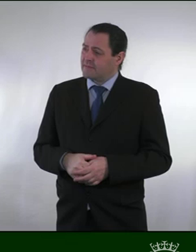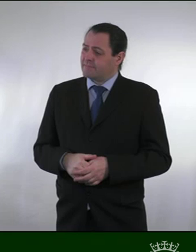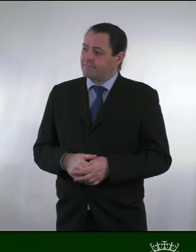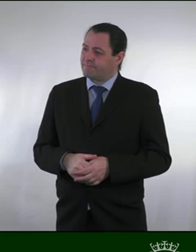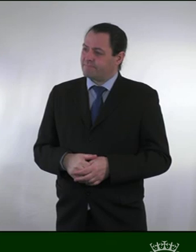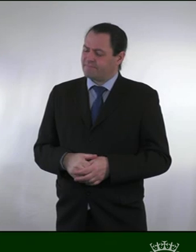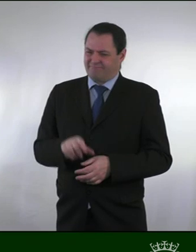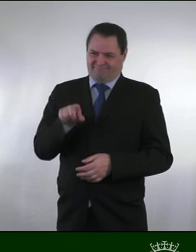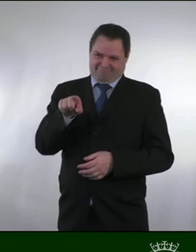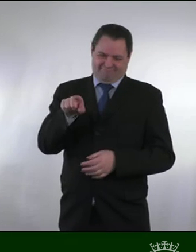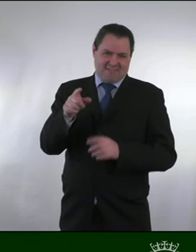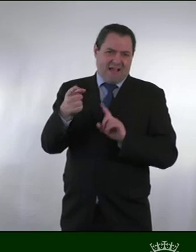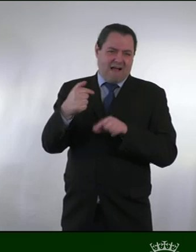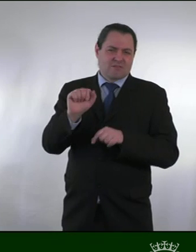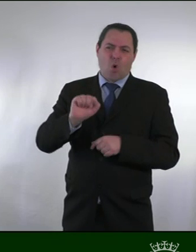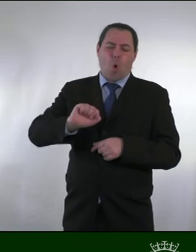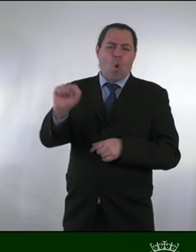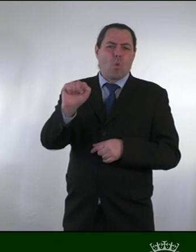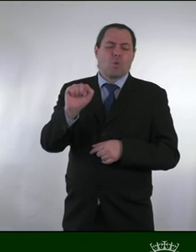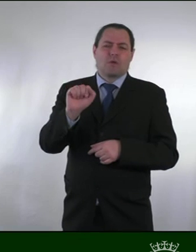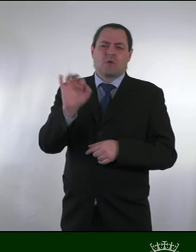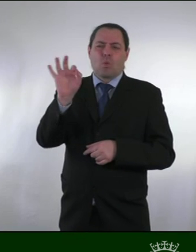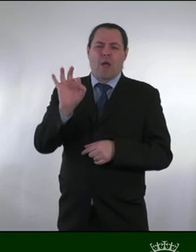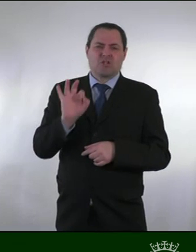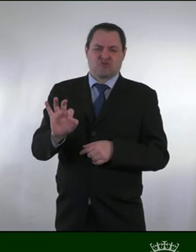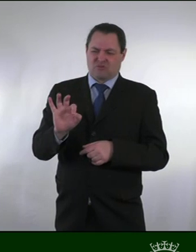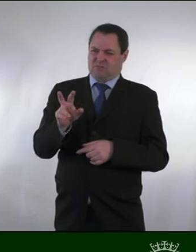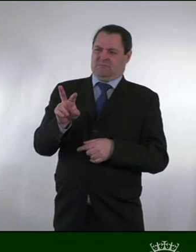The right honourable Gentleman answered his own question with the preamble that he set out.